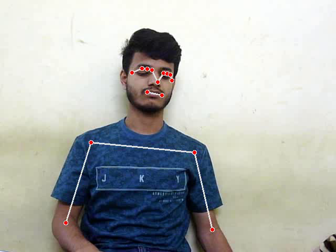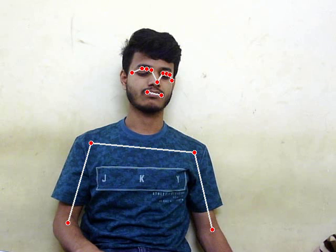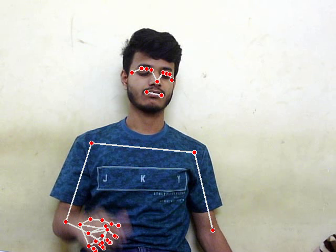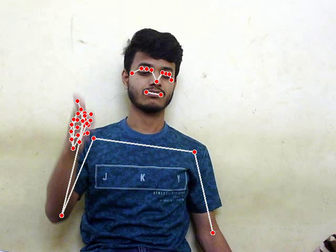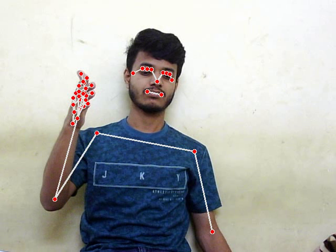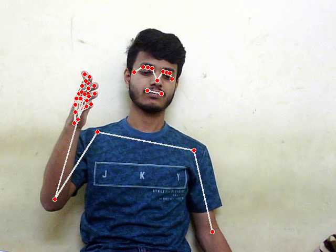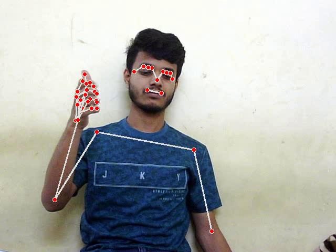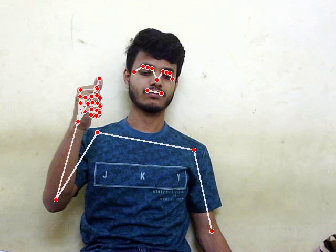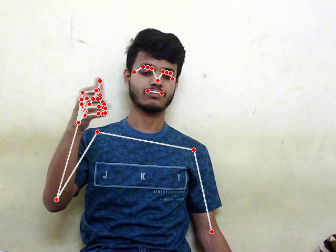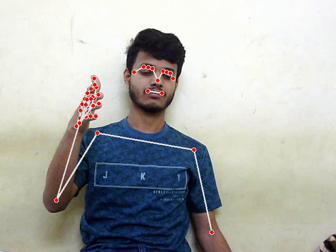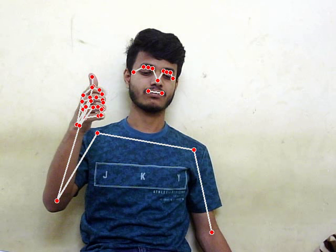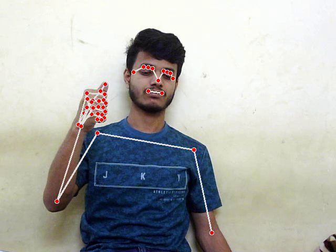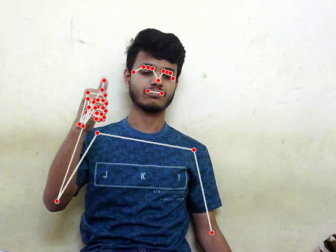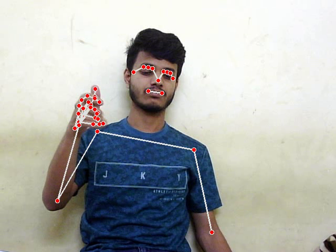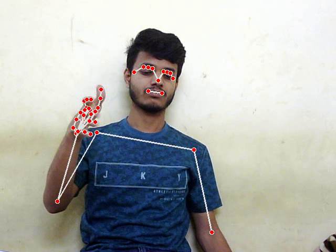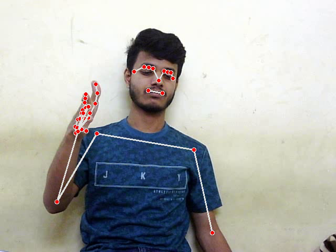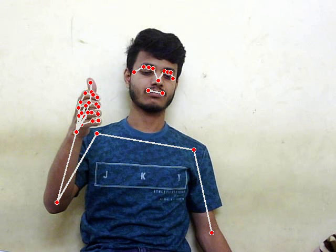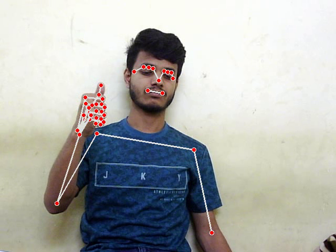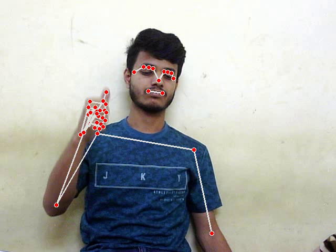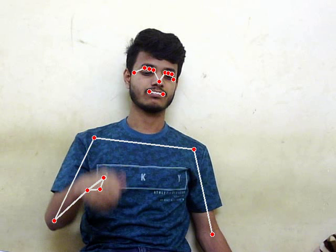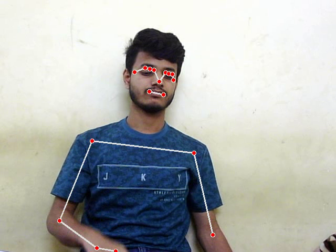milk